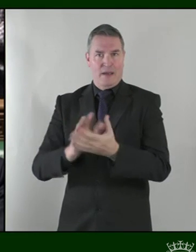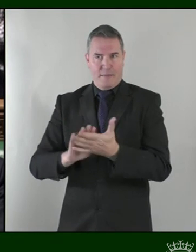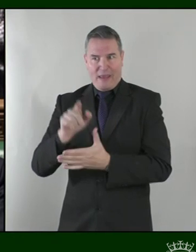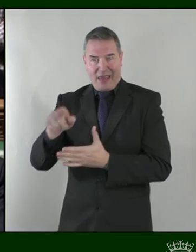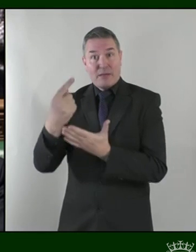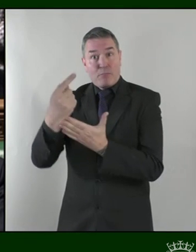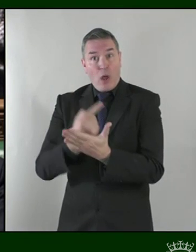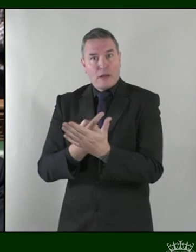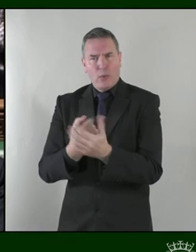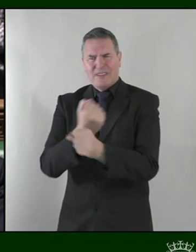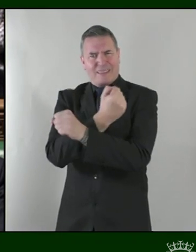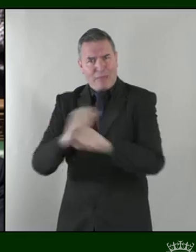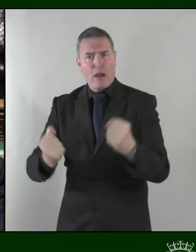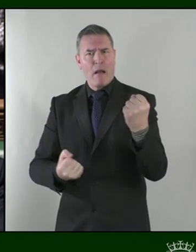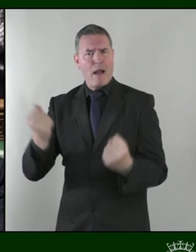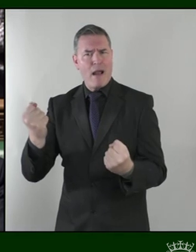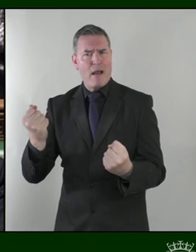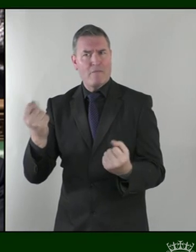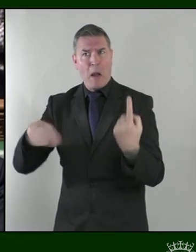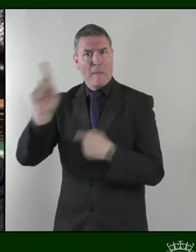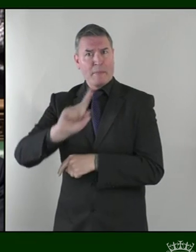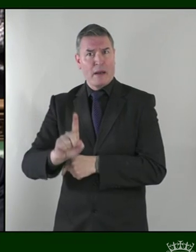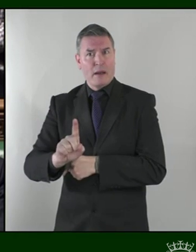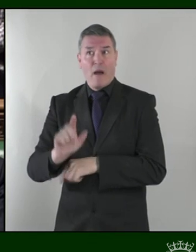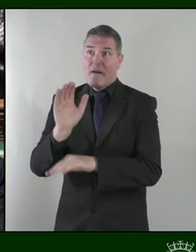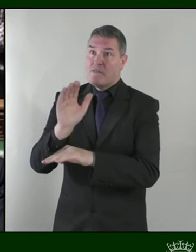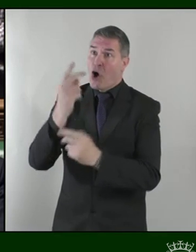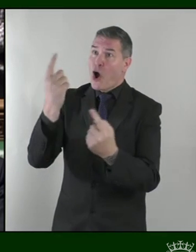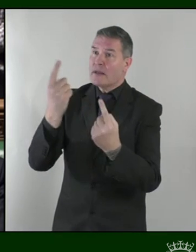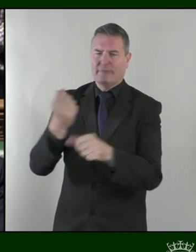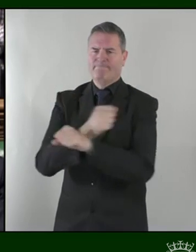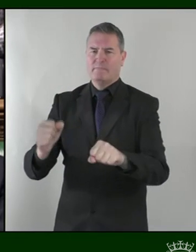He would confiscate people’s cars and prevent them from having foreign holidays.